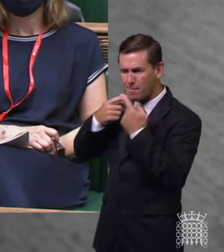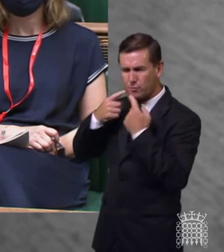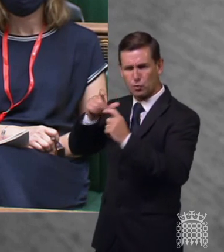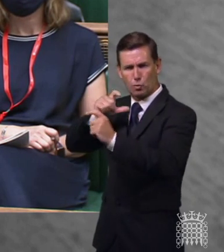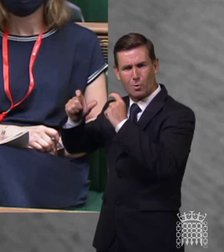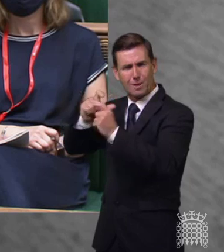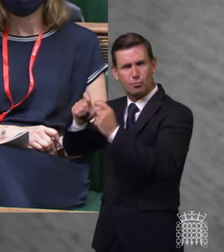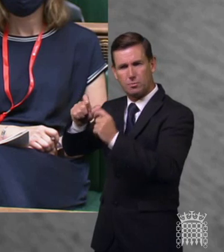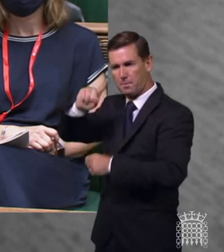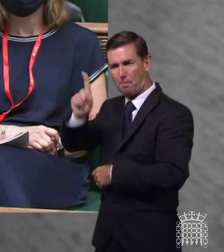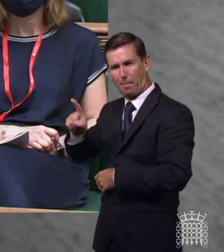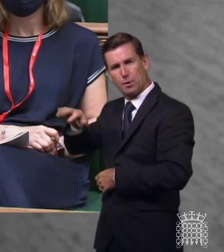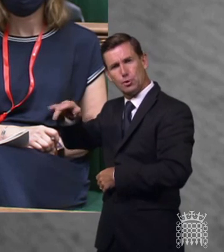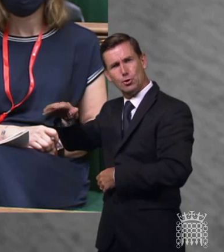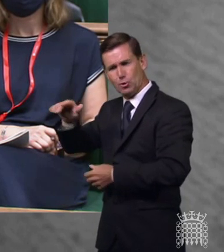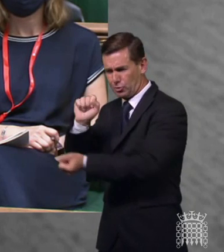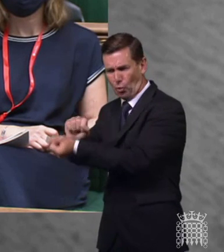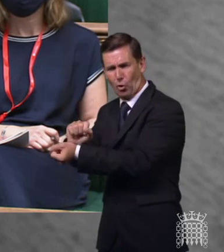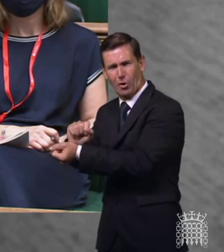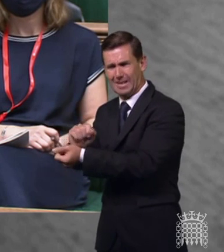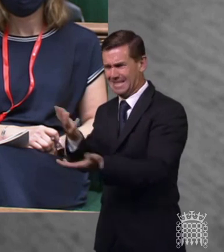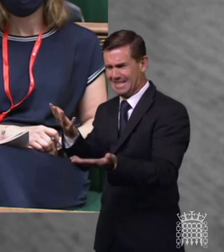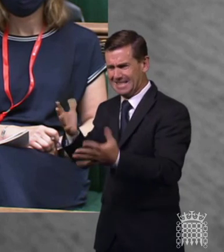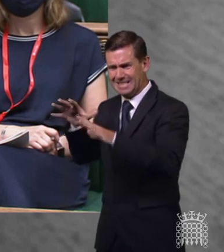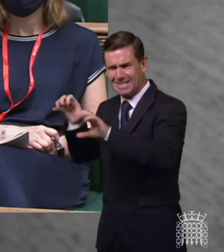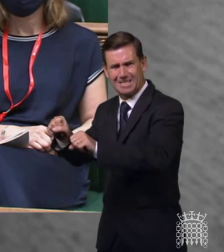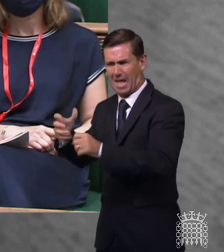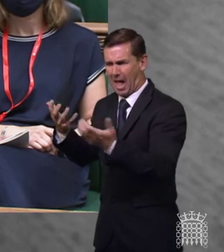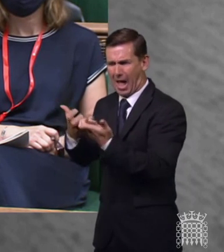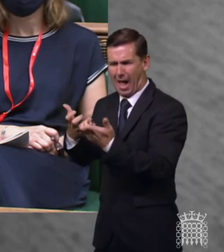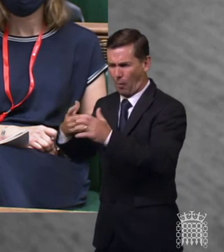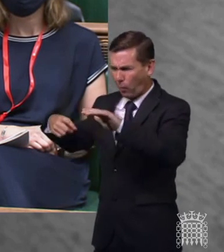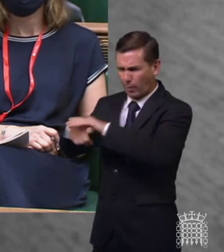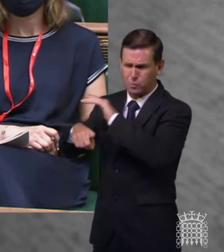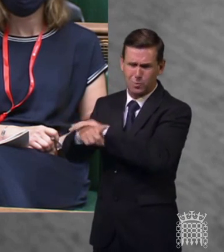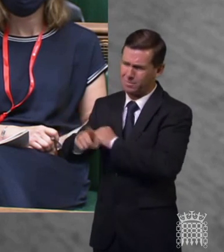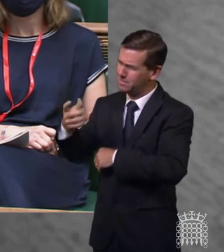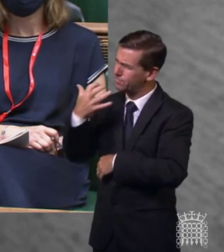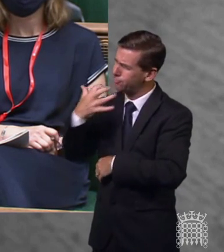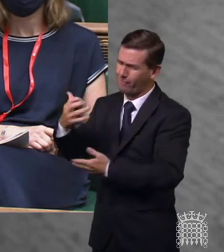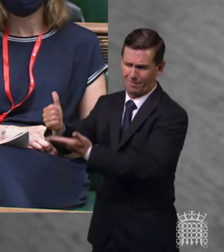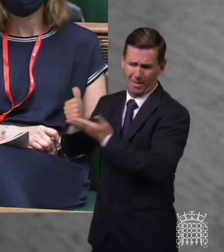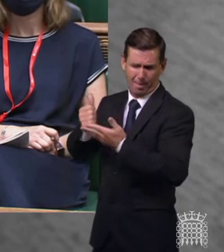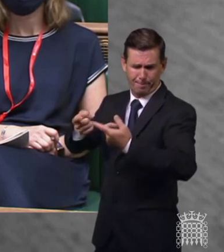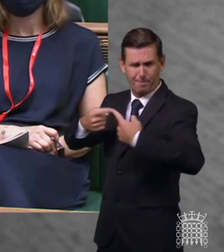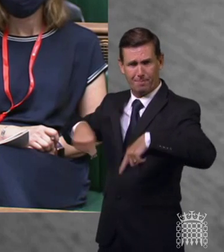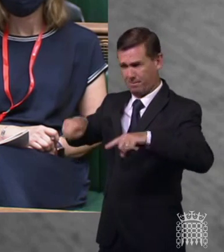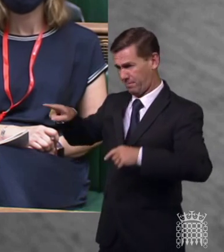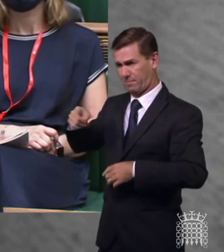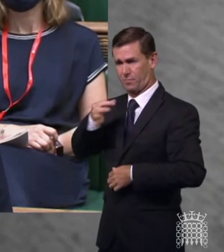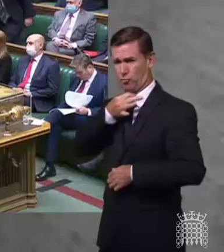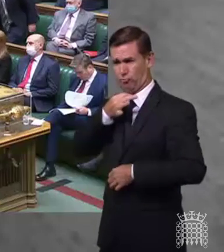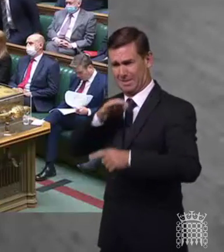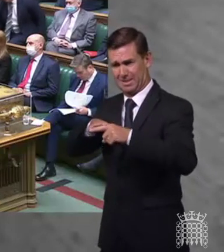Can the Prime Minister give us some assurances about how we can get that information through so that we can get those brave people out of there, including many whose lives are at risk right now in Kabul?